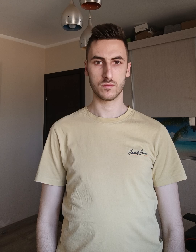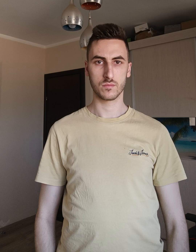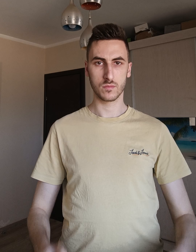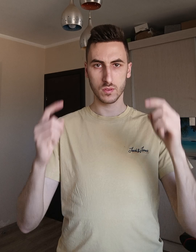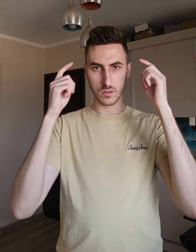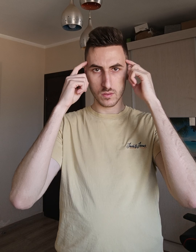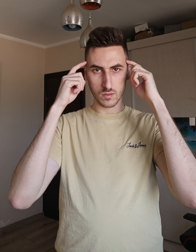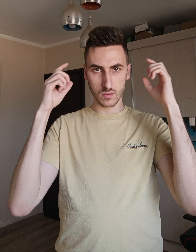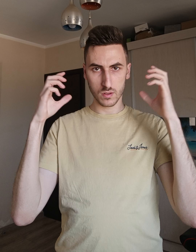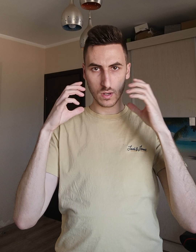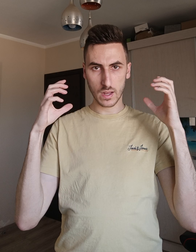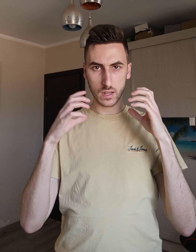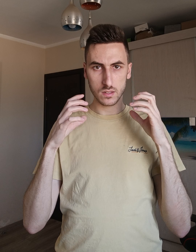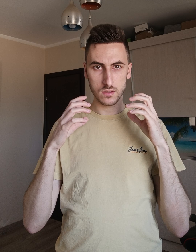לחוץ